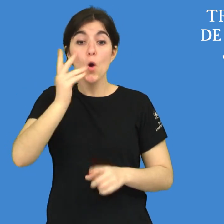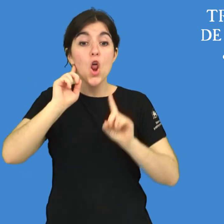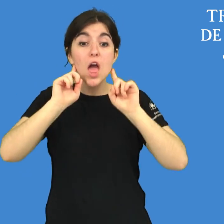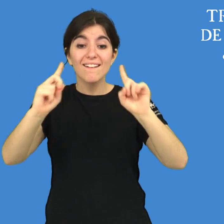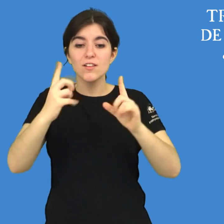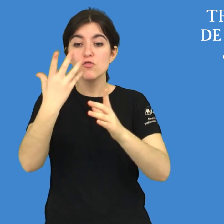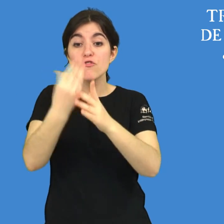caso